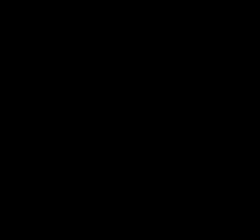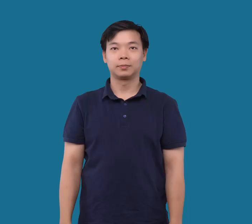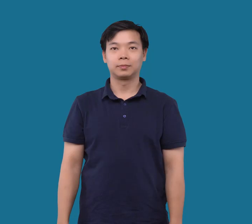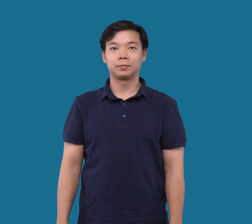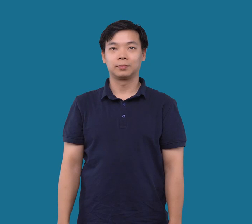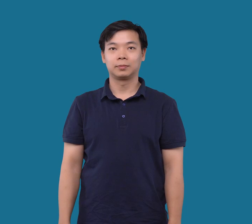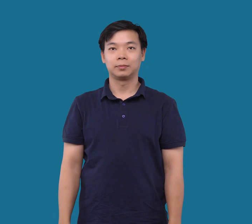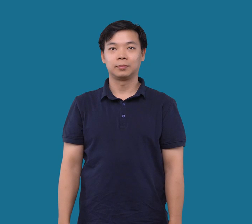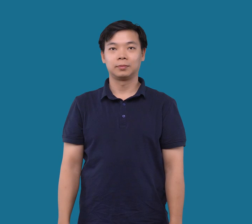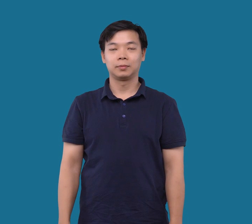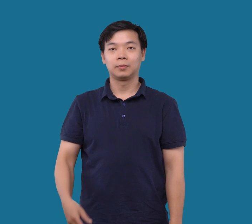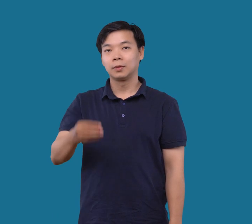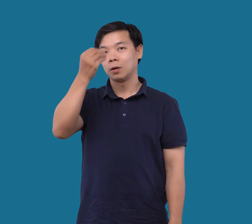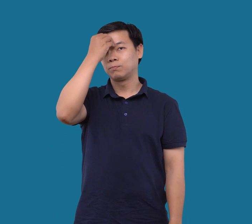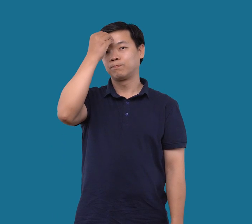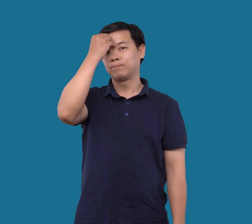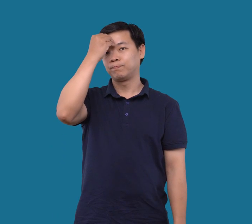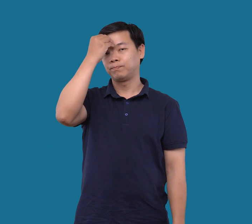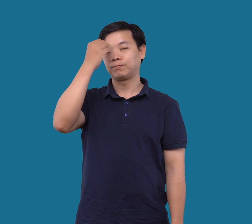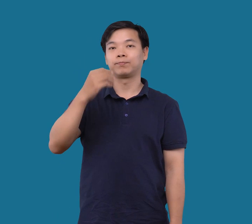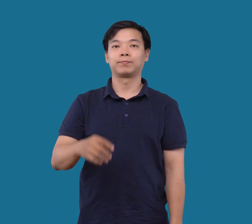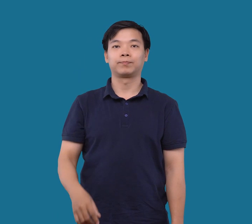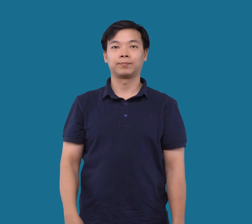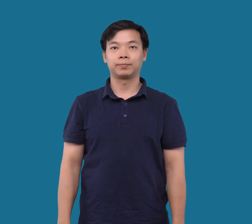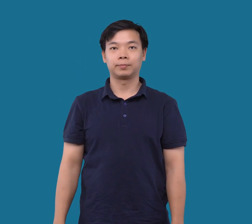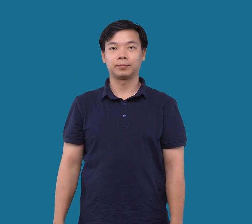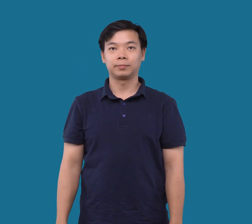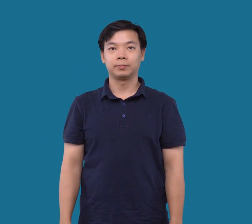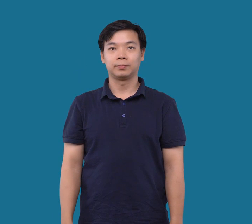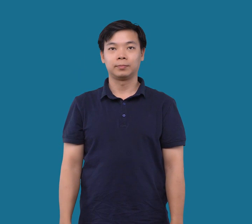học tập